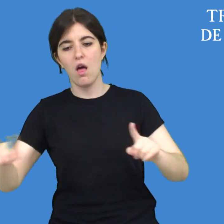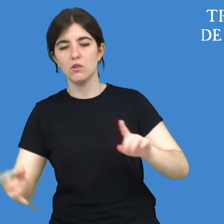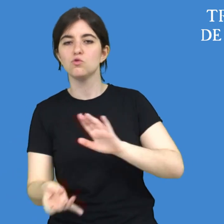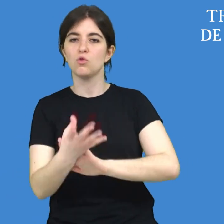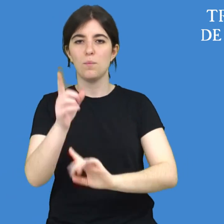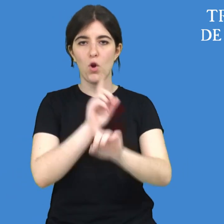crear